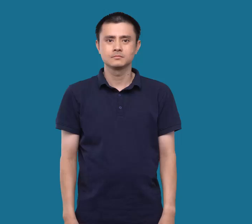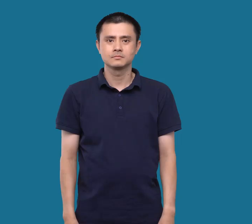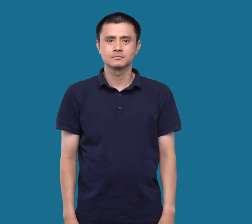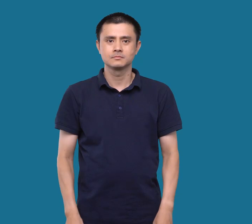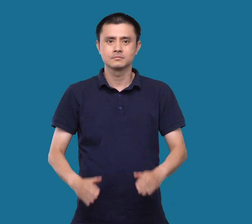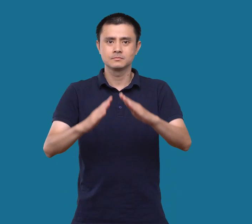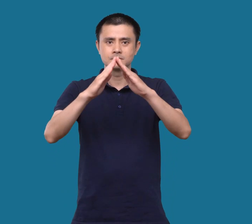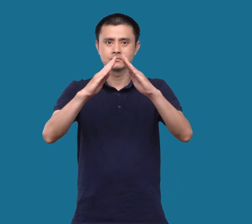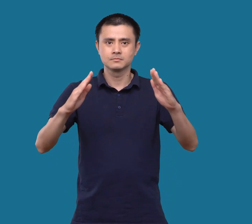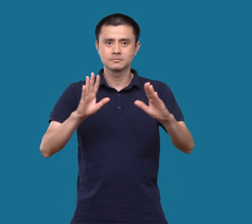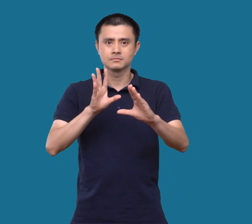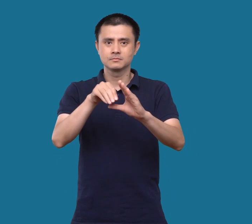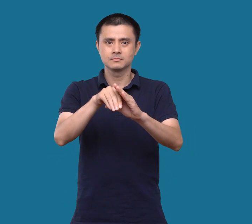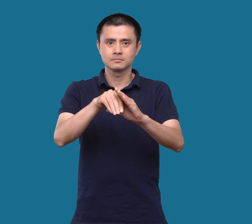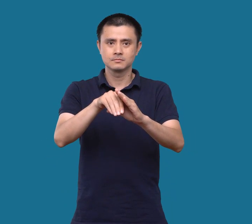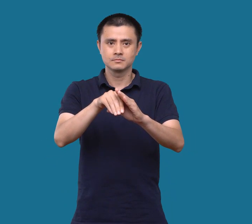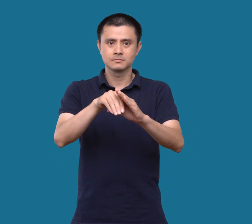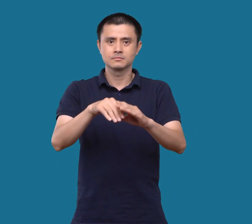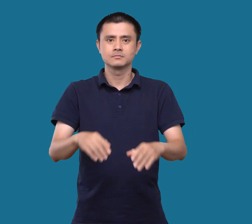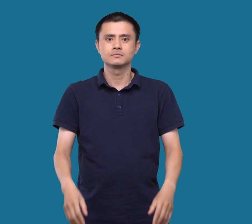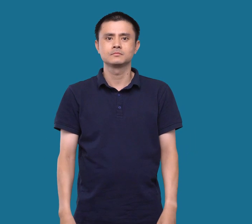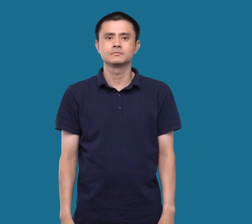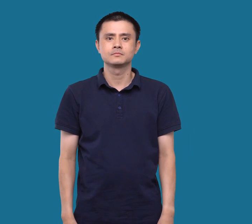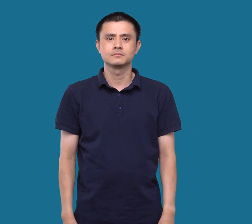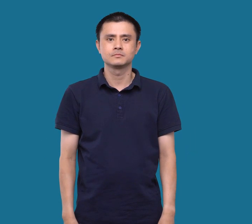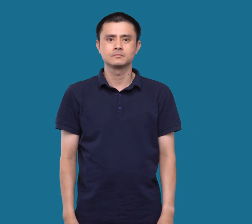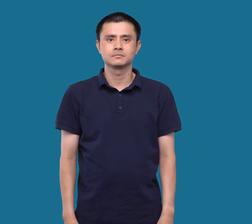nhập trường